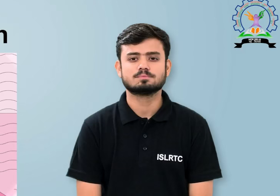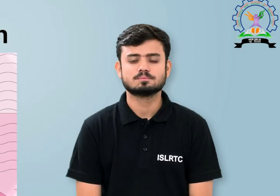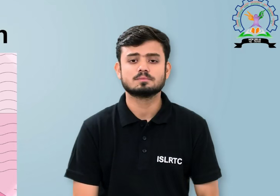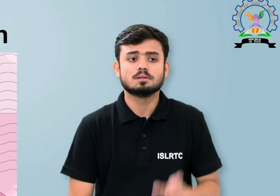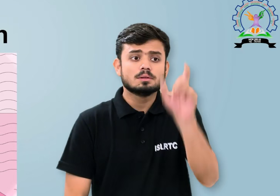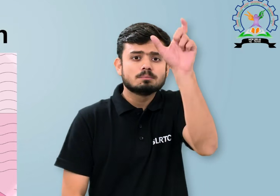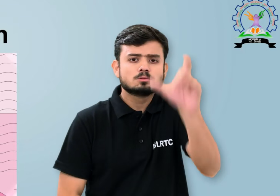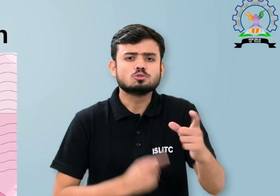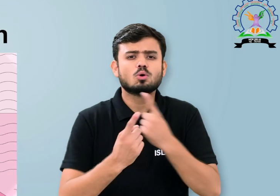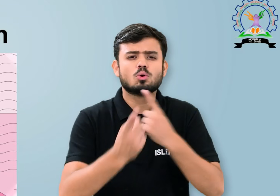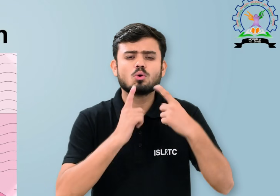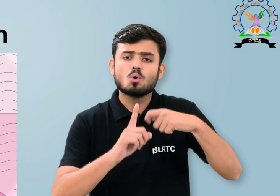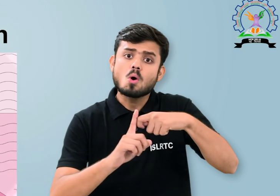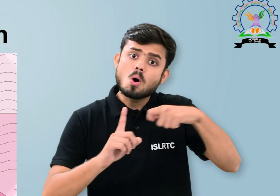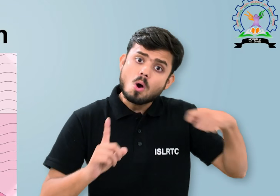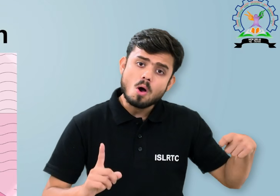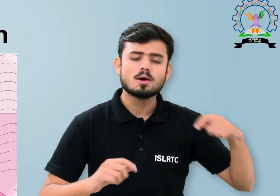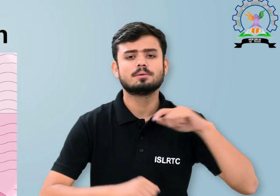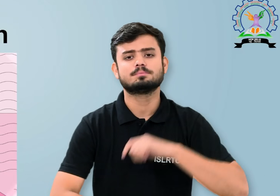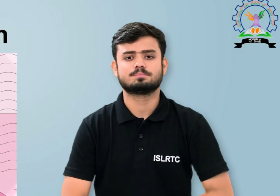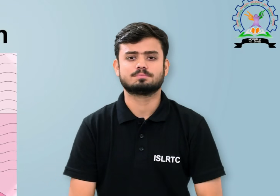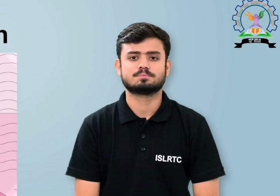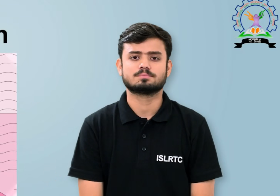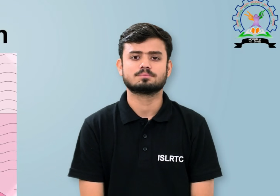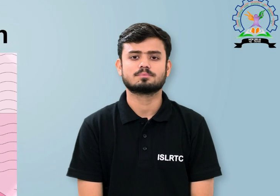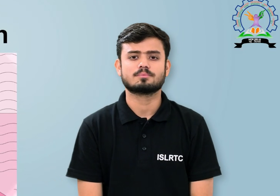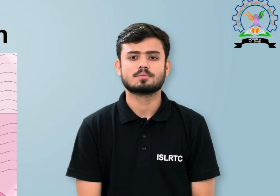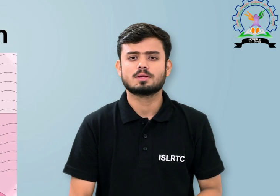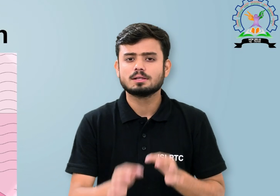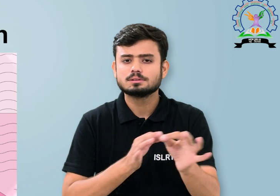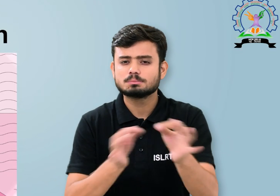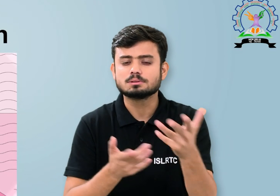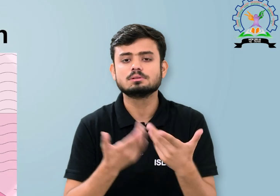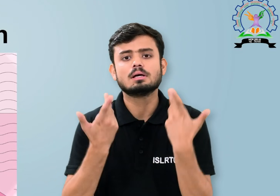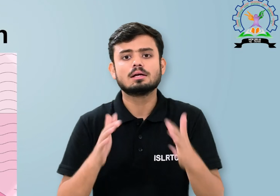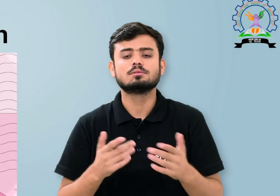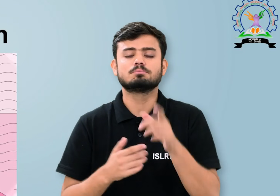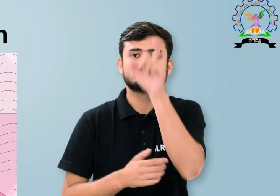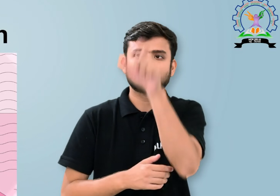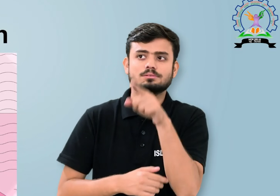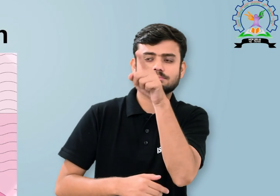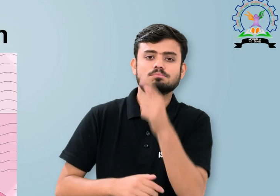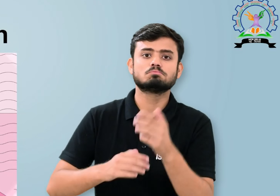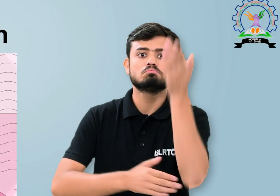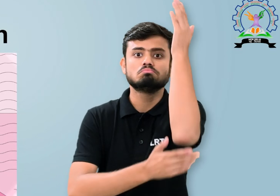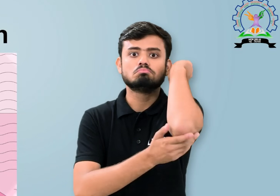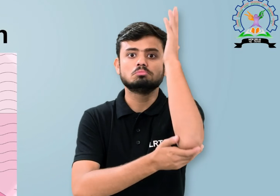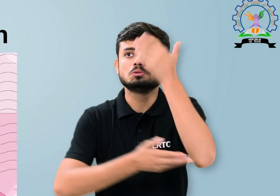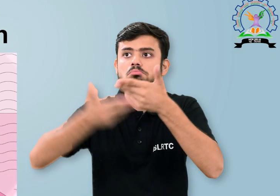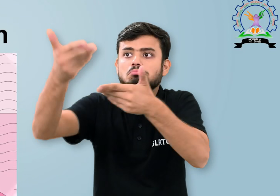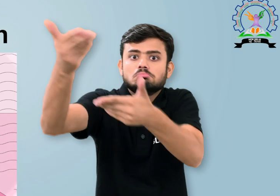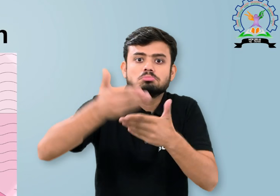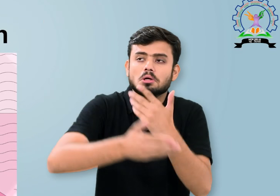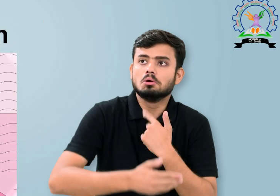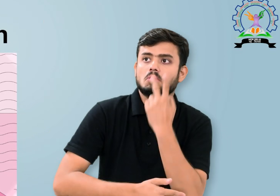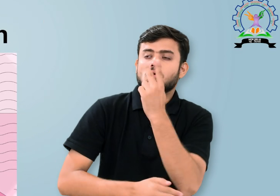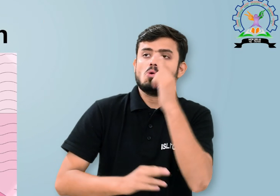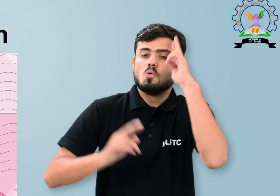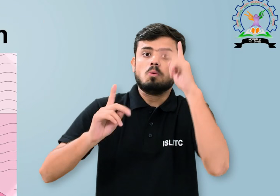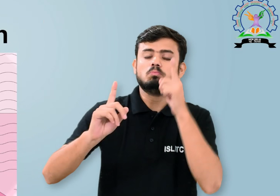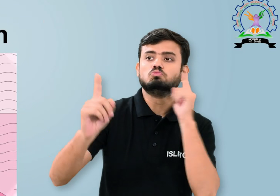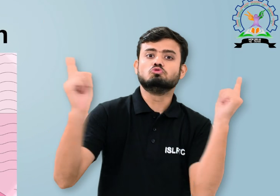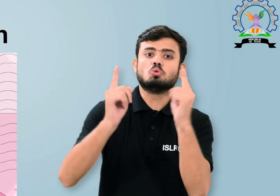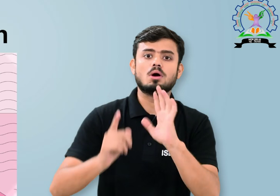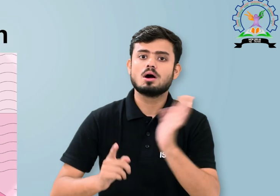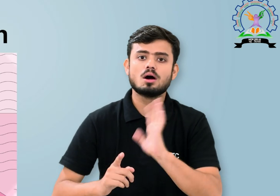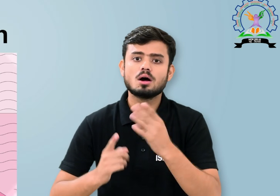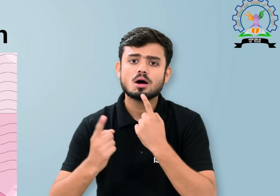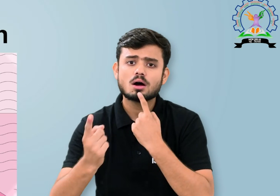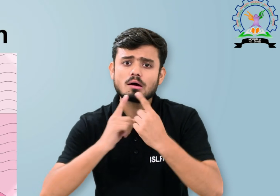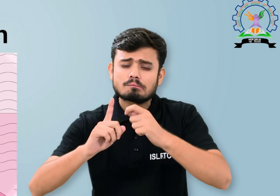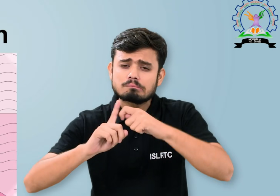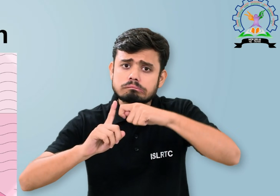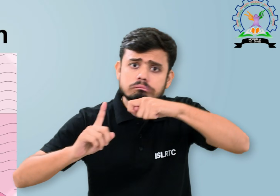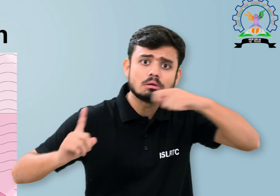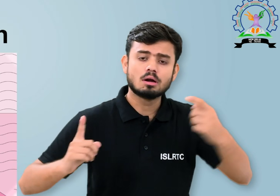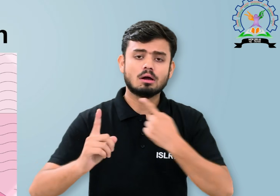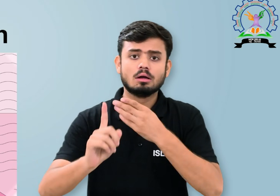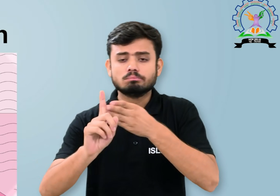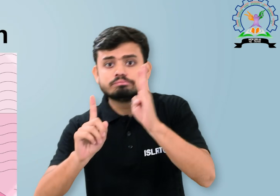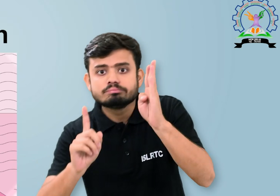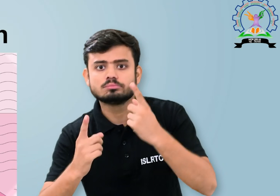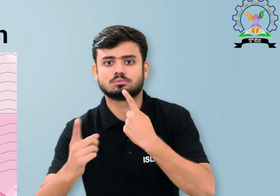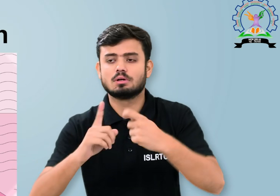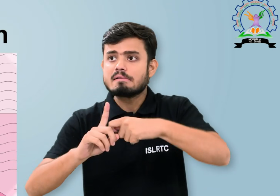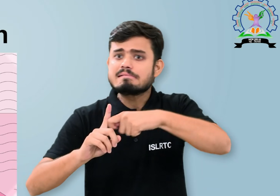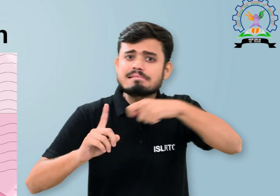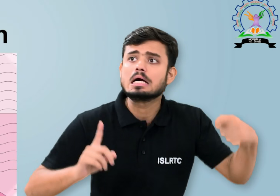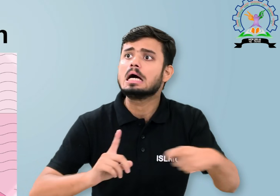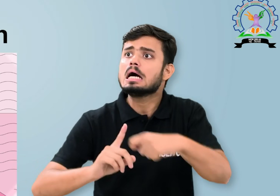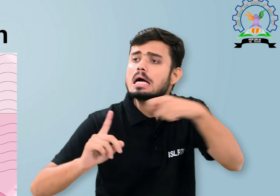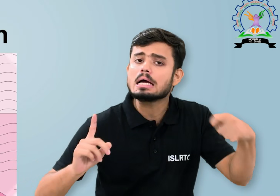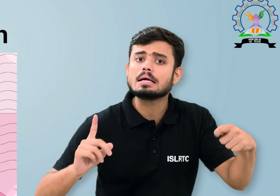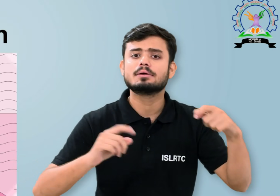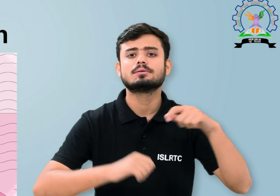Circumlocution Circumlocution is a rhetorical device or speaking technique in which a person uses more words than necessary to express an idea.